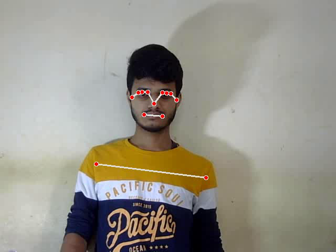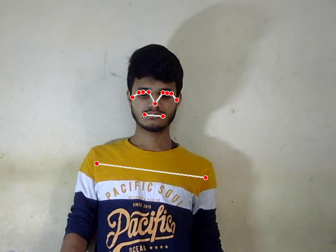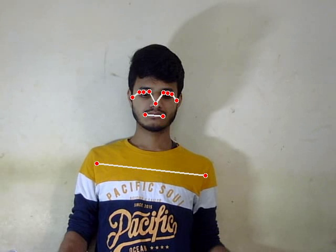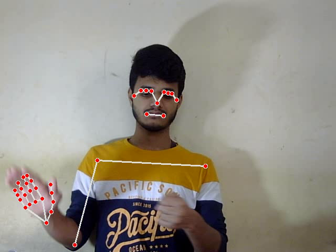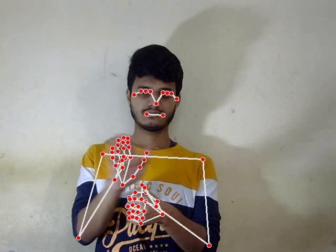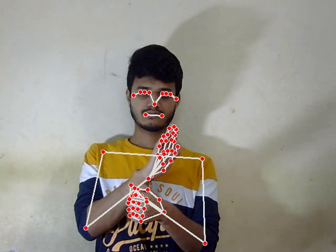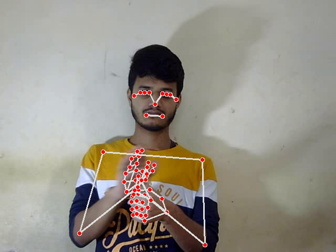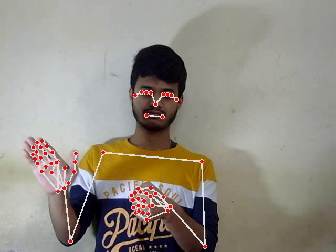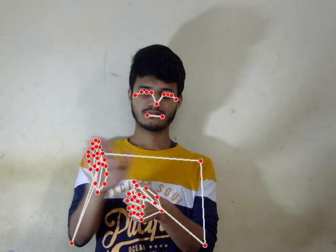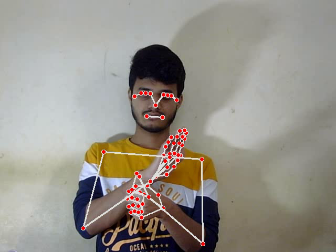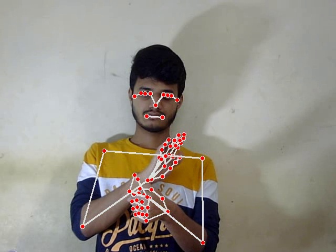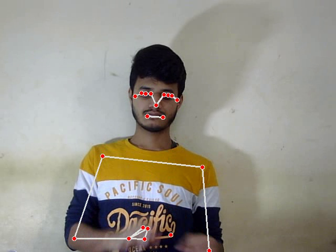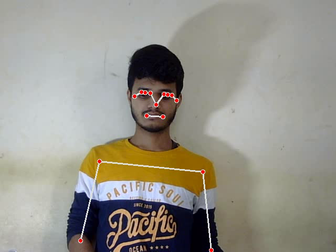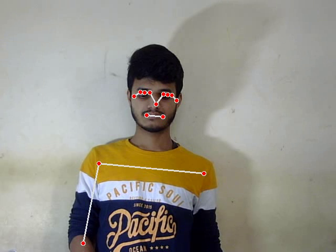busy